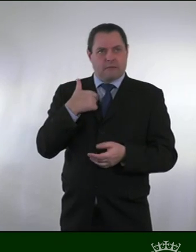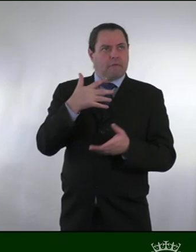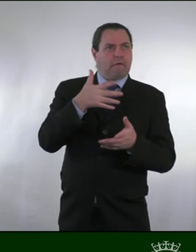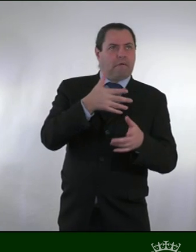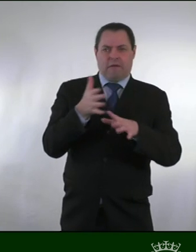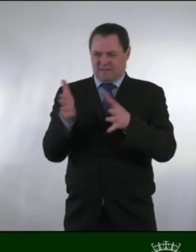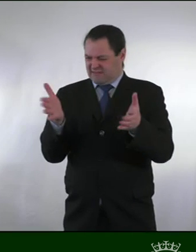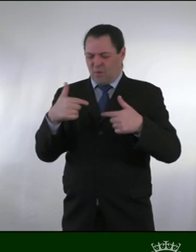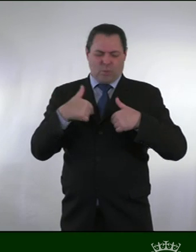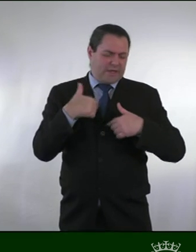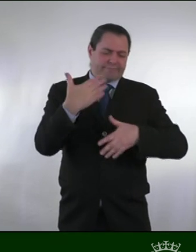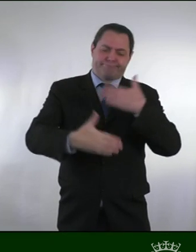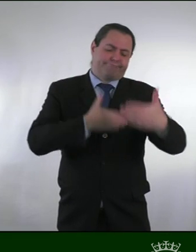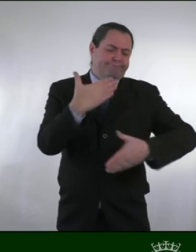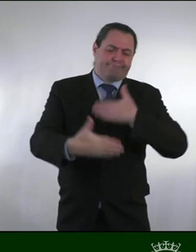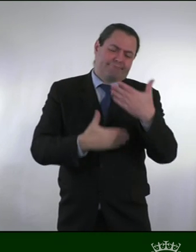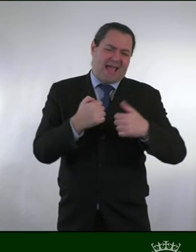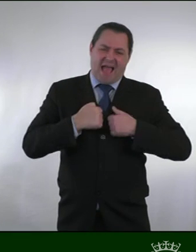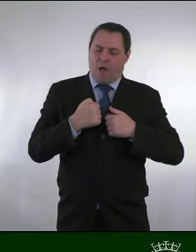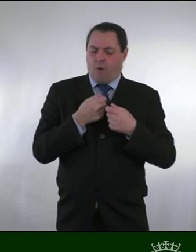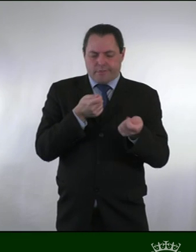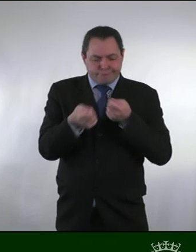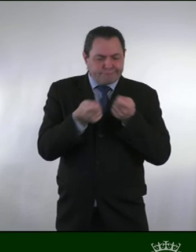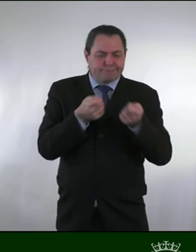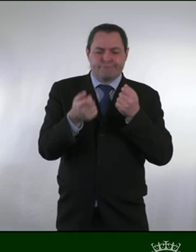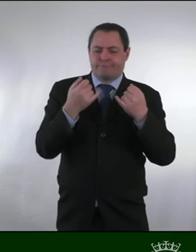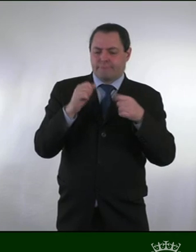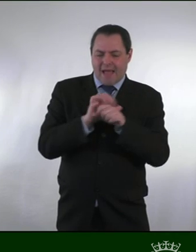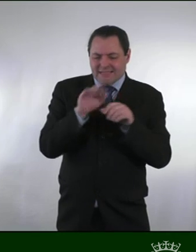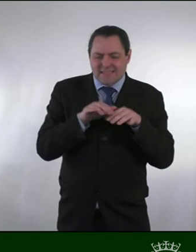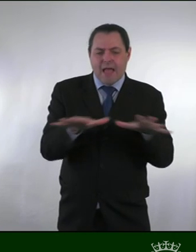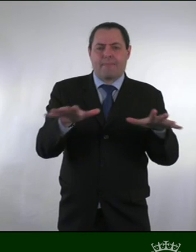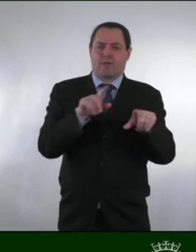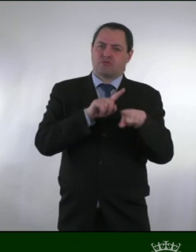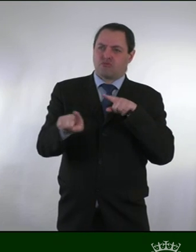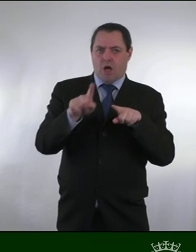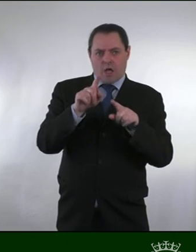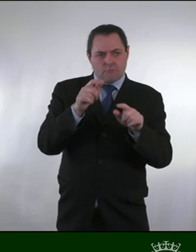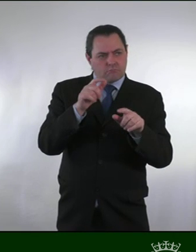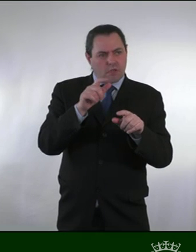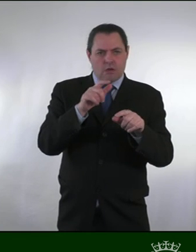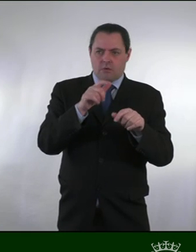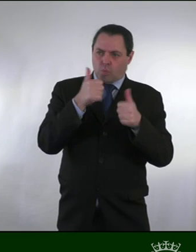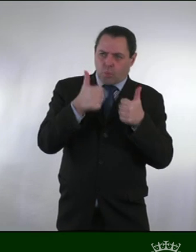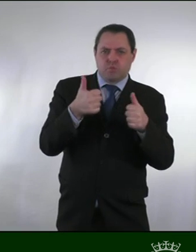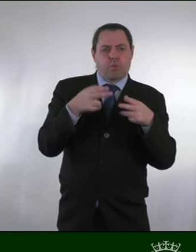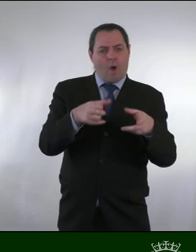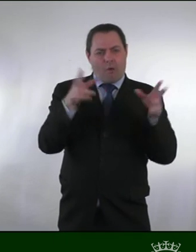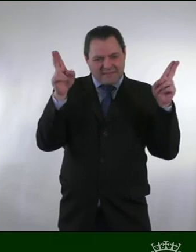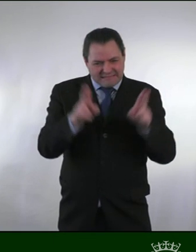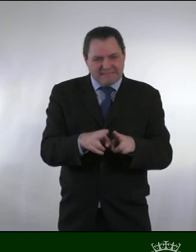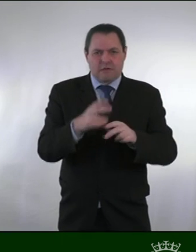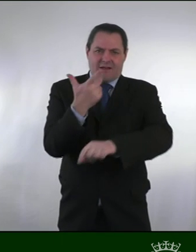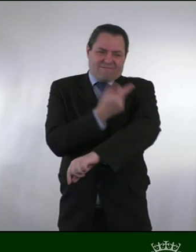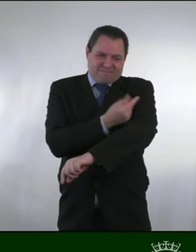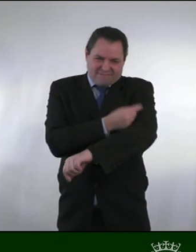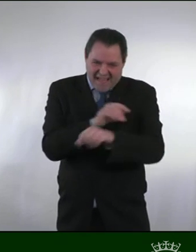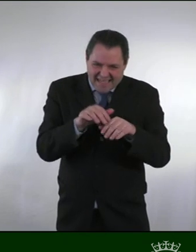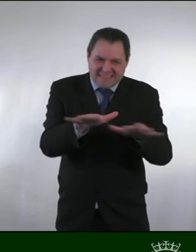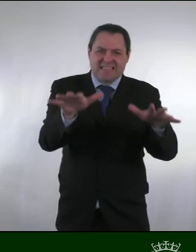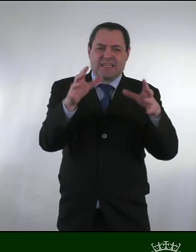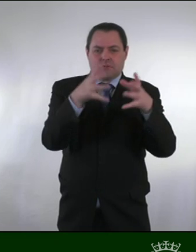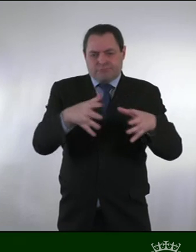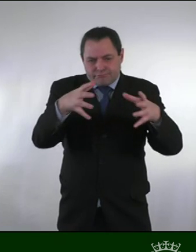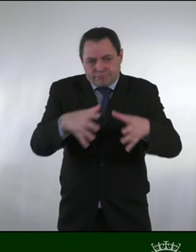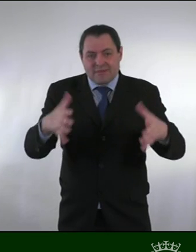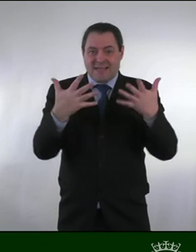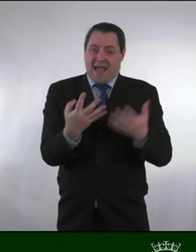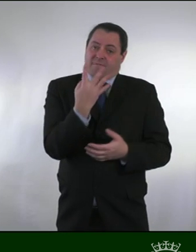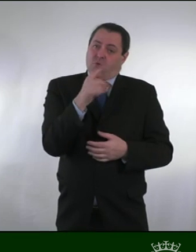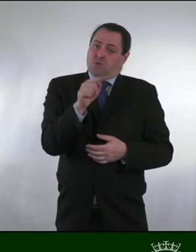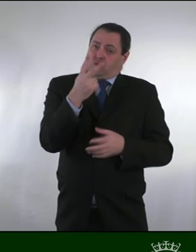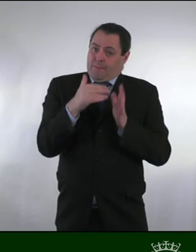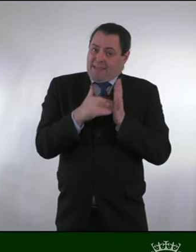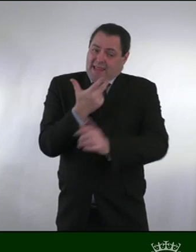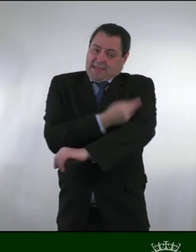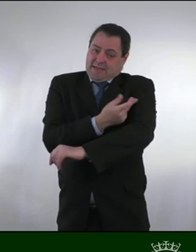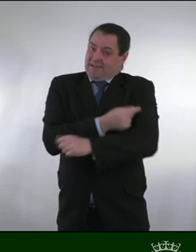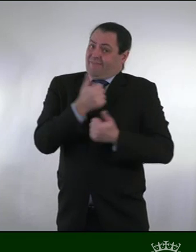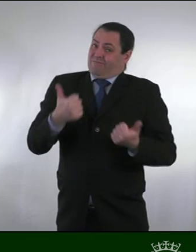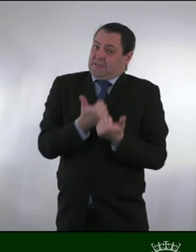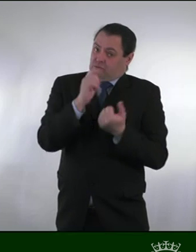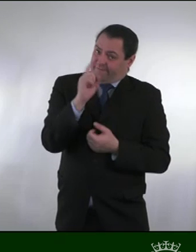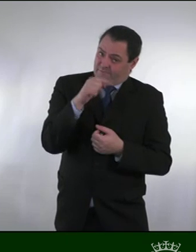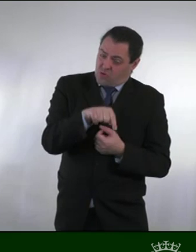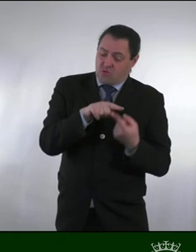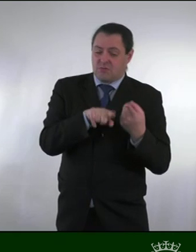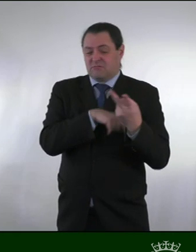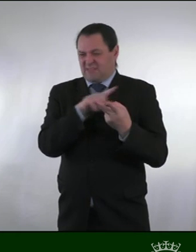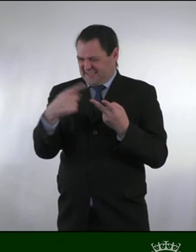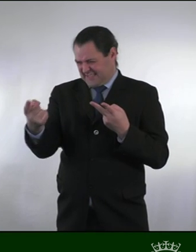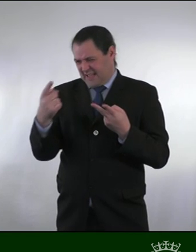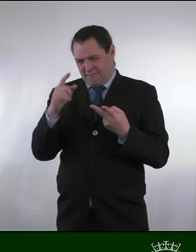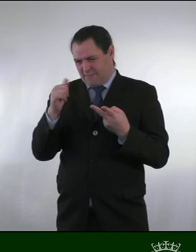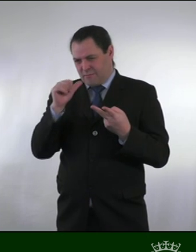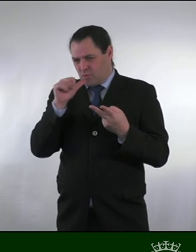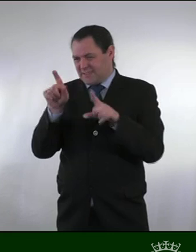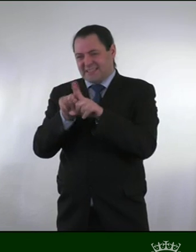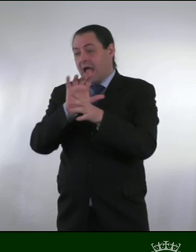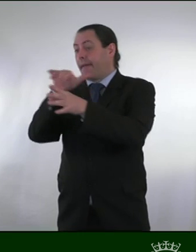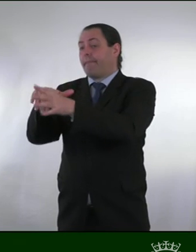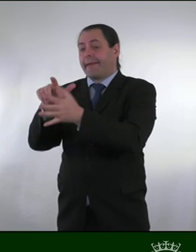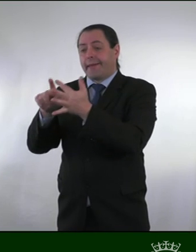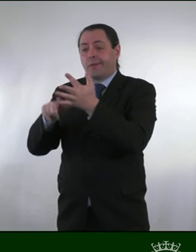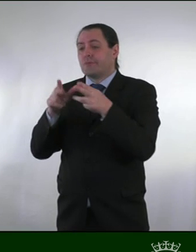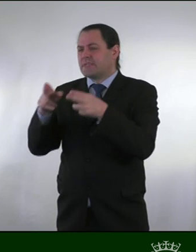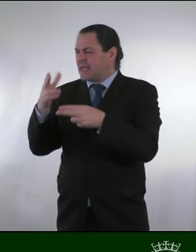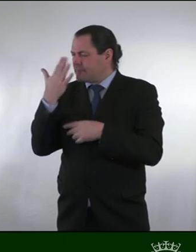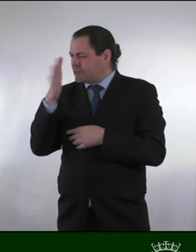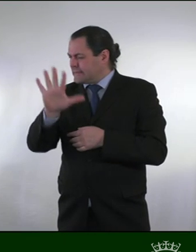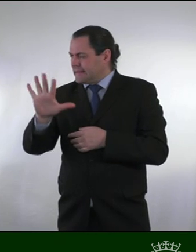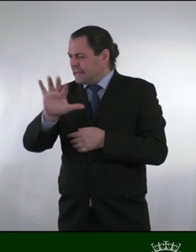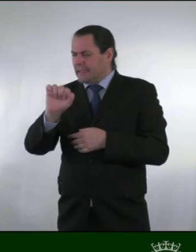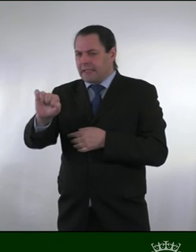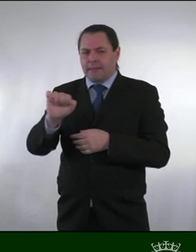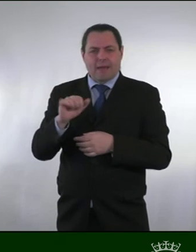We are getting on with tackling this pandemic through the most practical means available to us, rolling out a vaccine programme that has now inoculated 4.2 million people in our country, whereas he would have joined the EU scheme, I seem to remember.